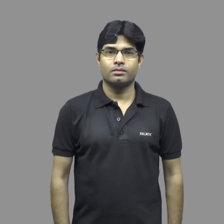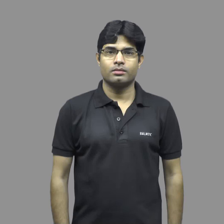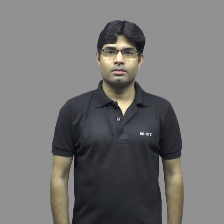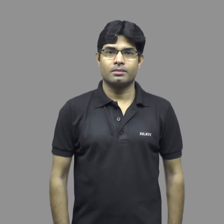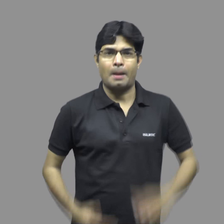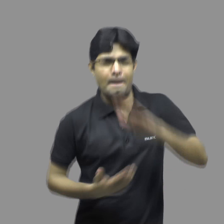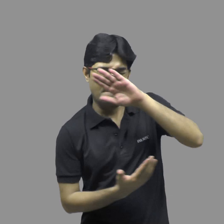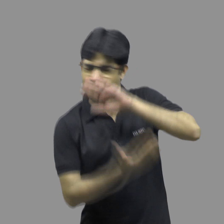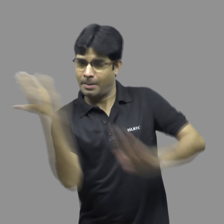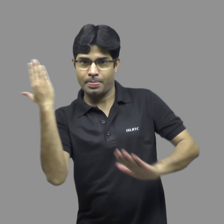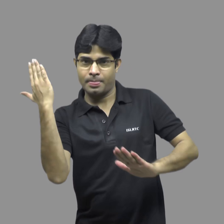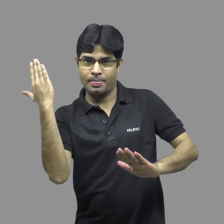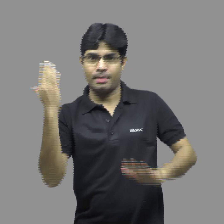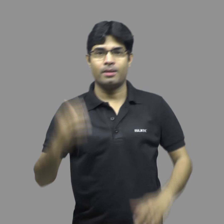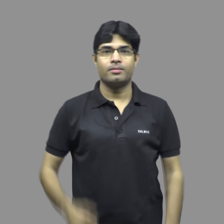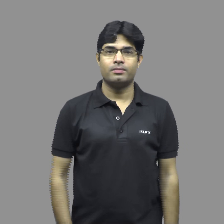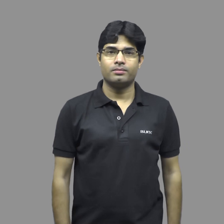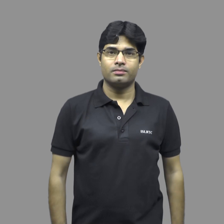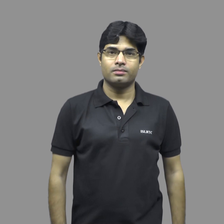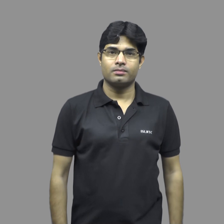Abscond